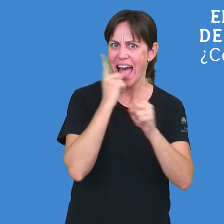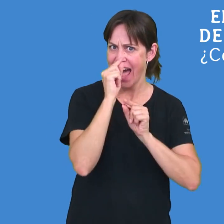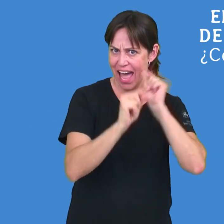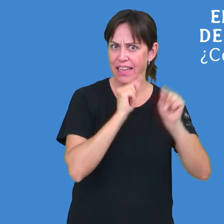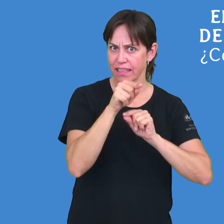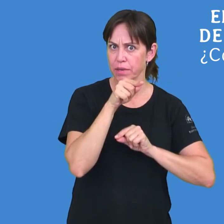virus